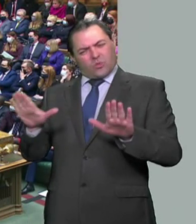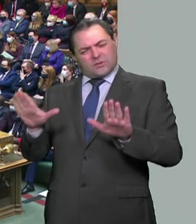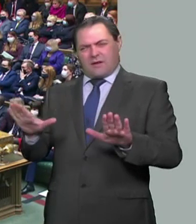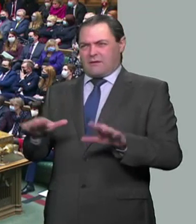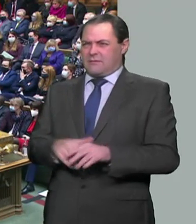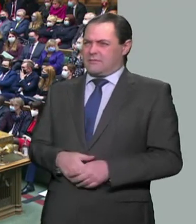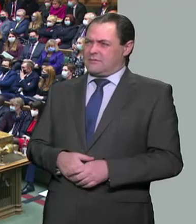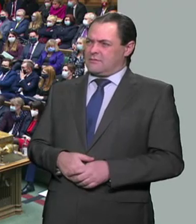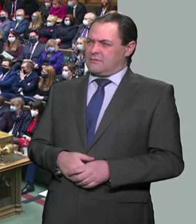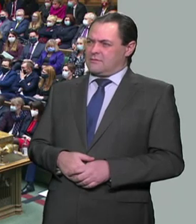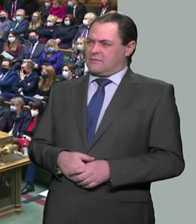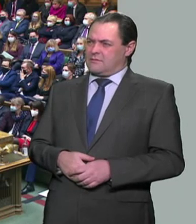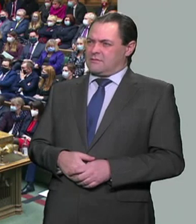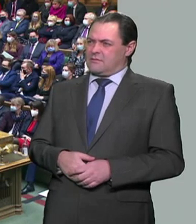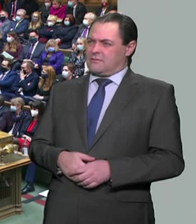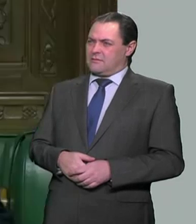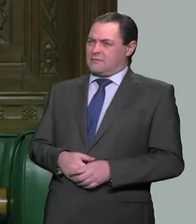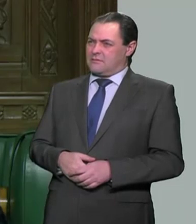I apologise, Mr Speaker.